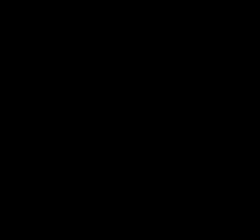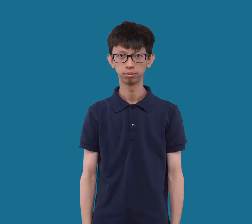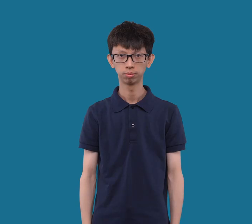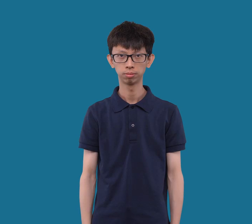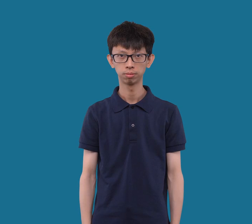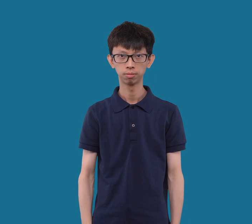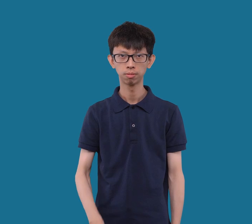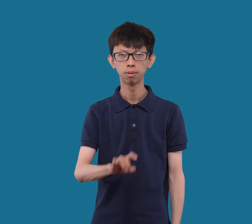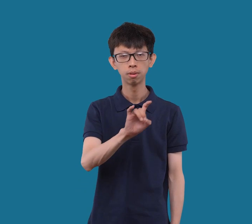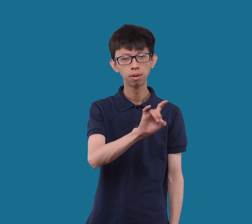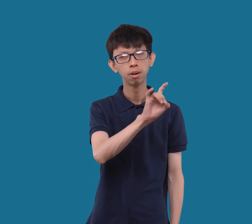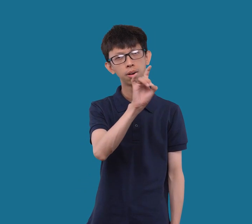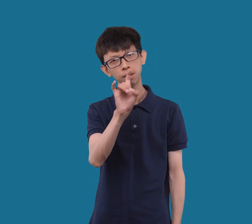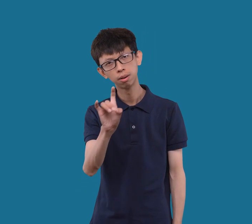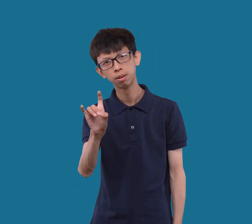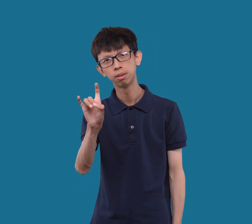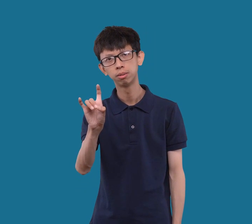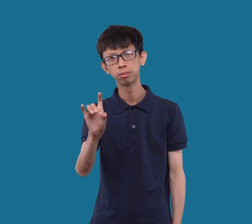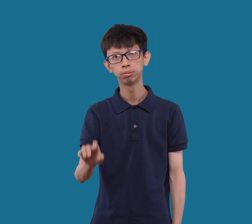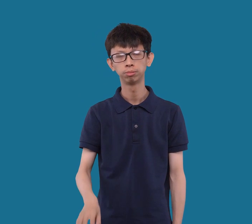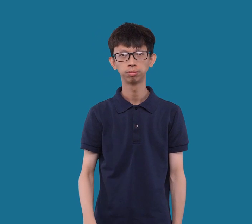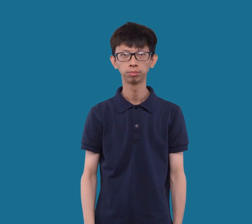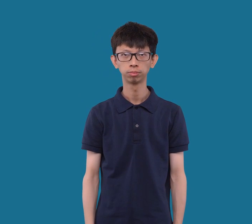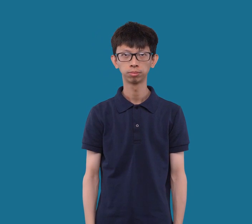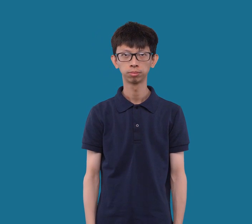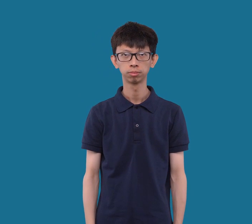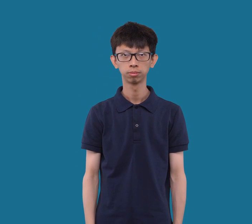đỡ